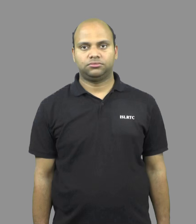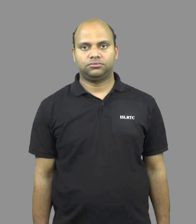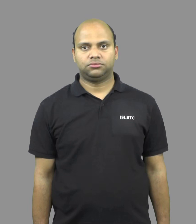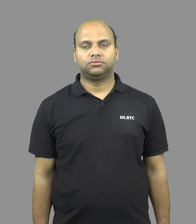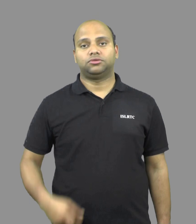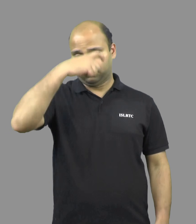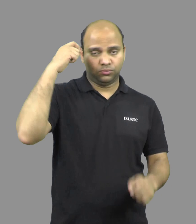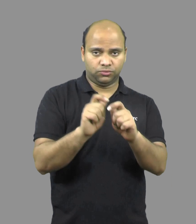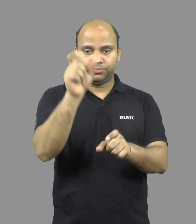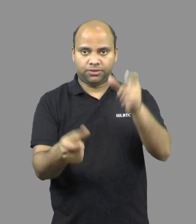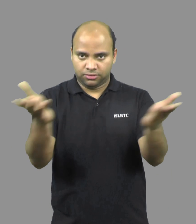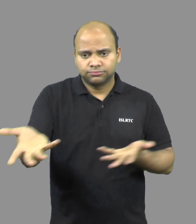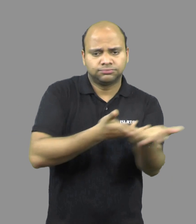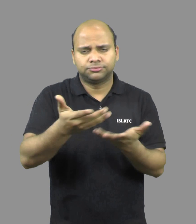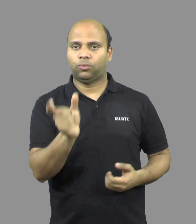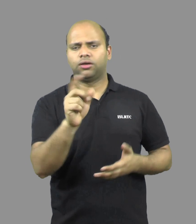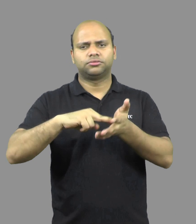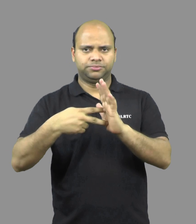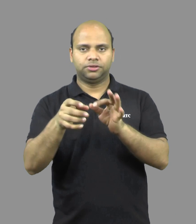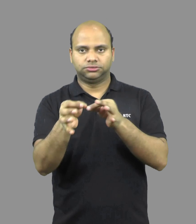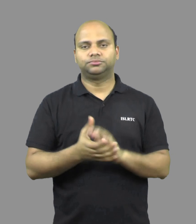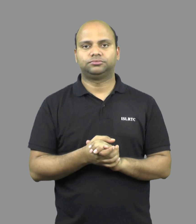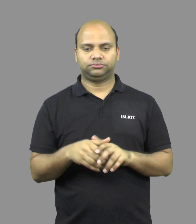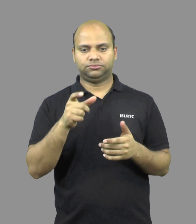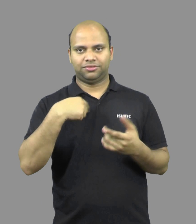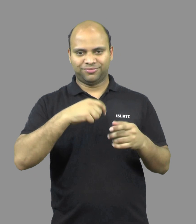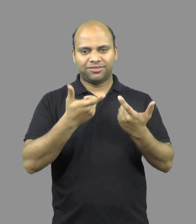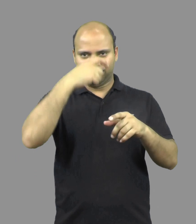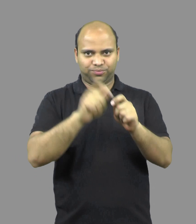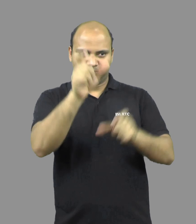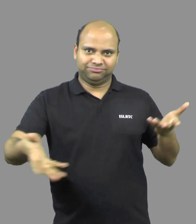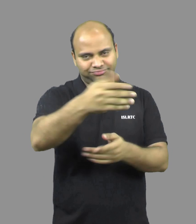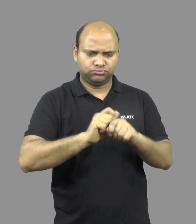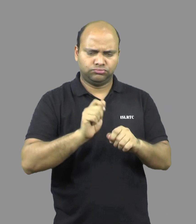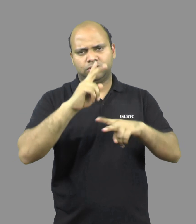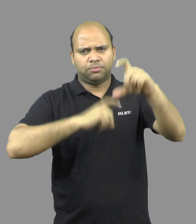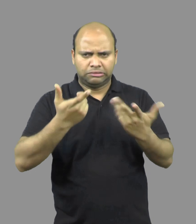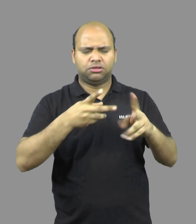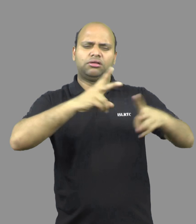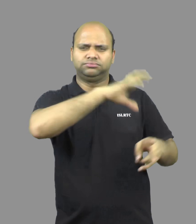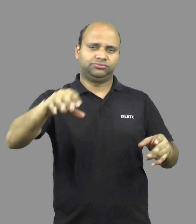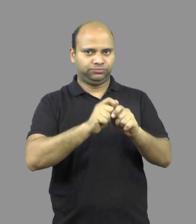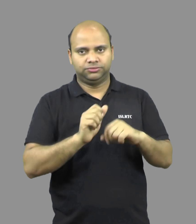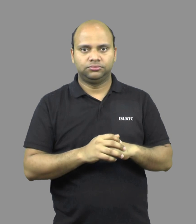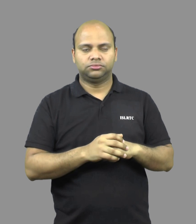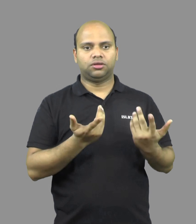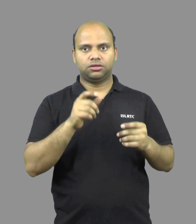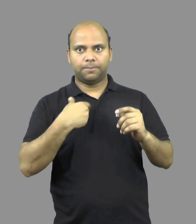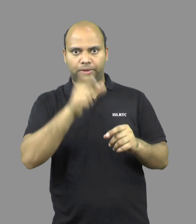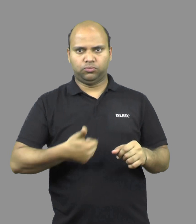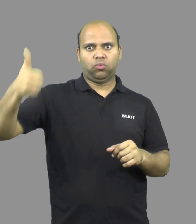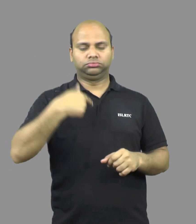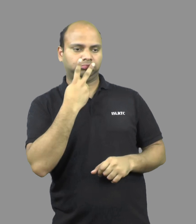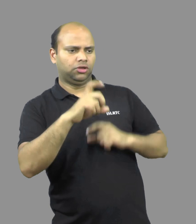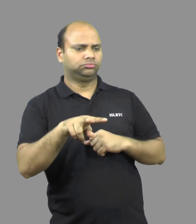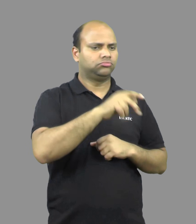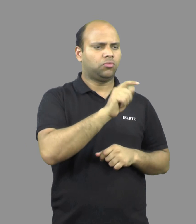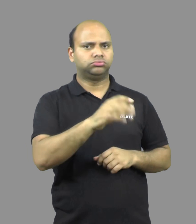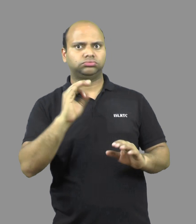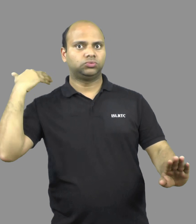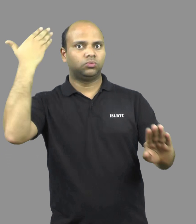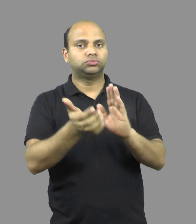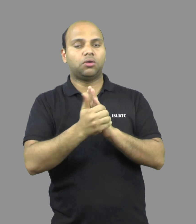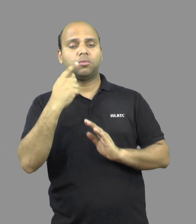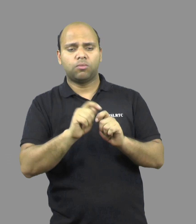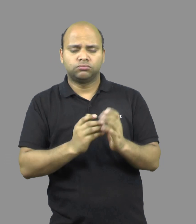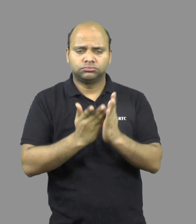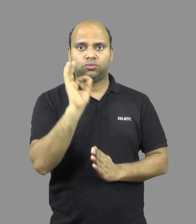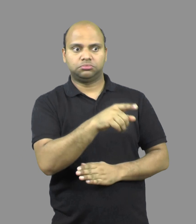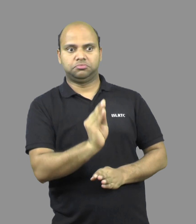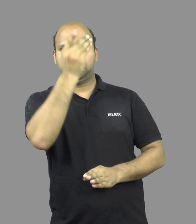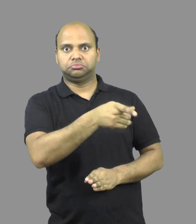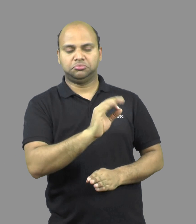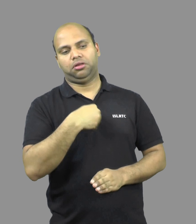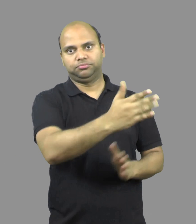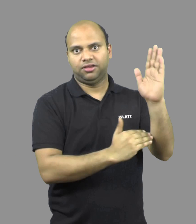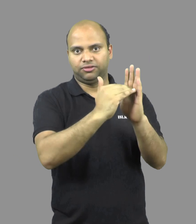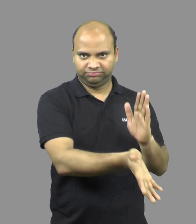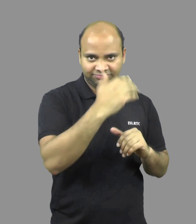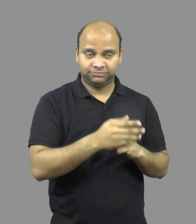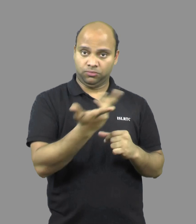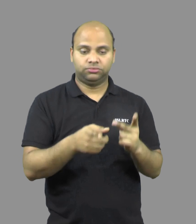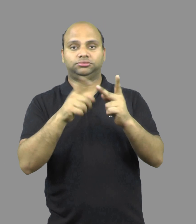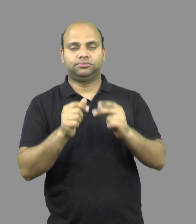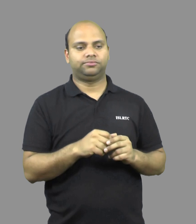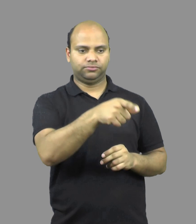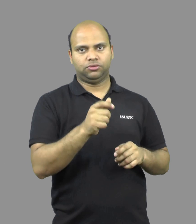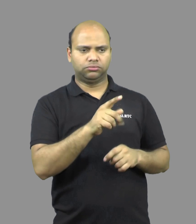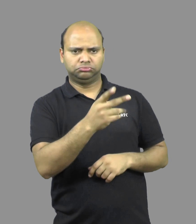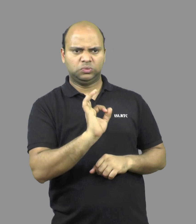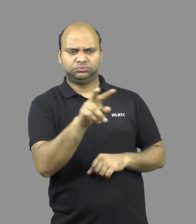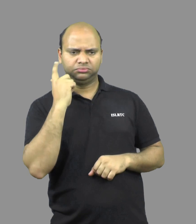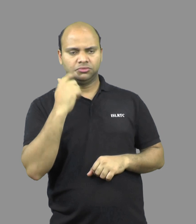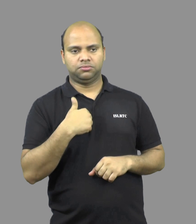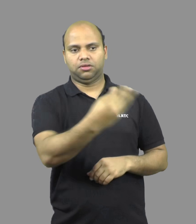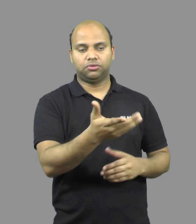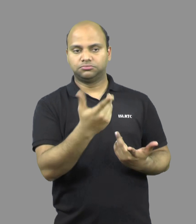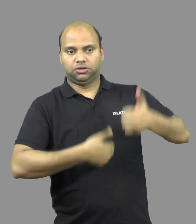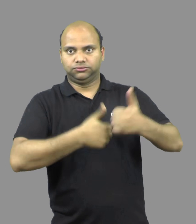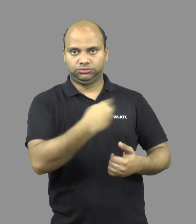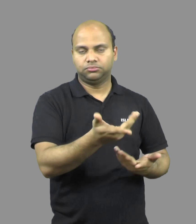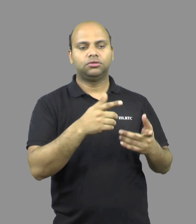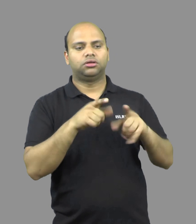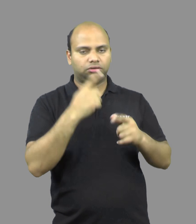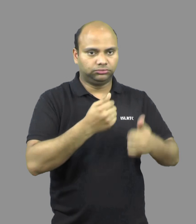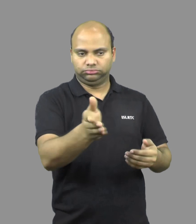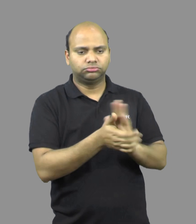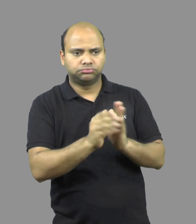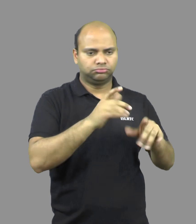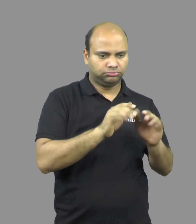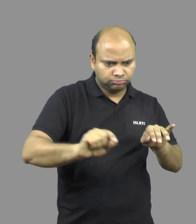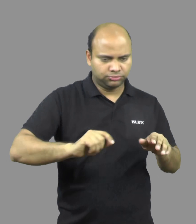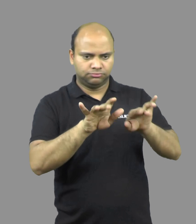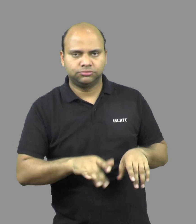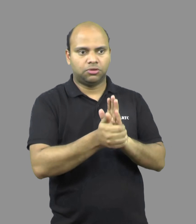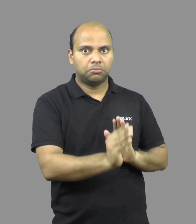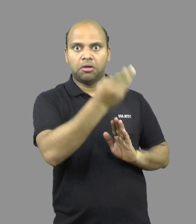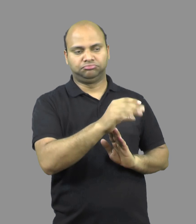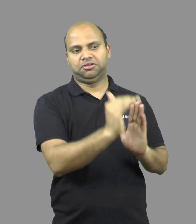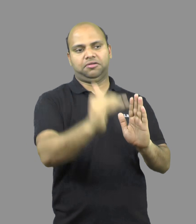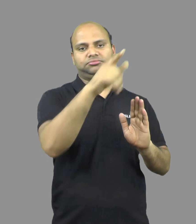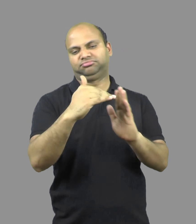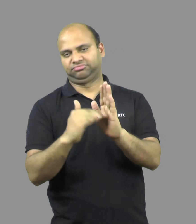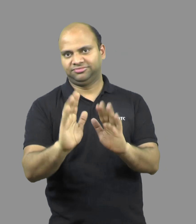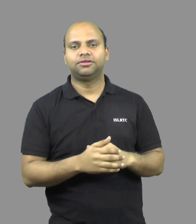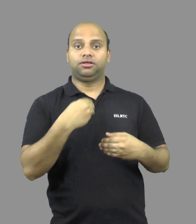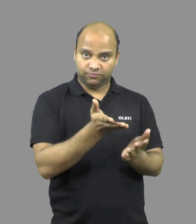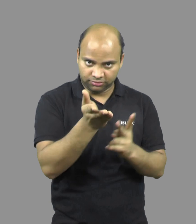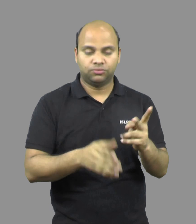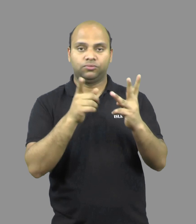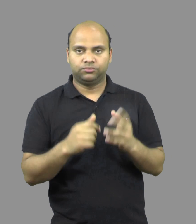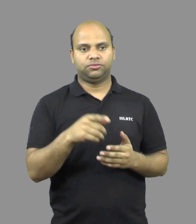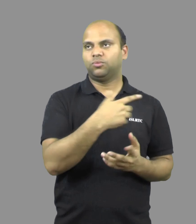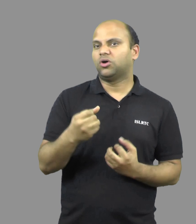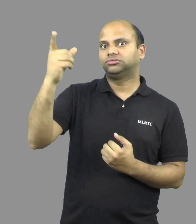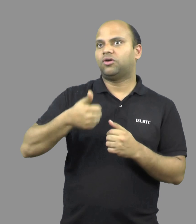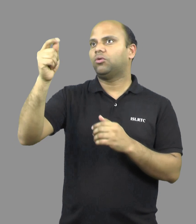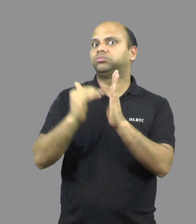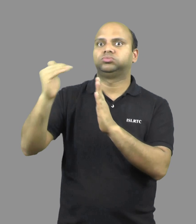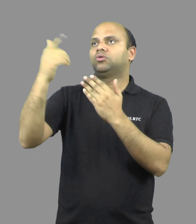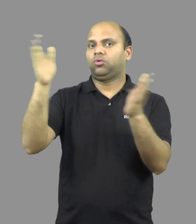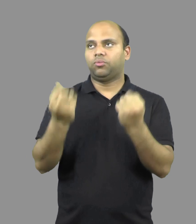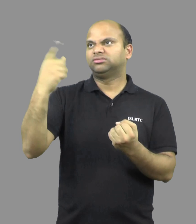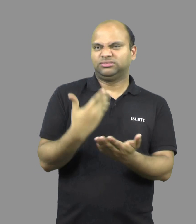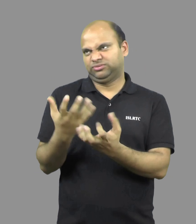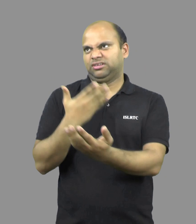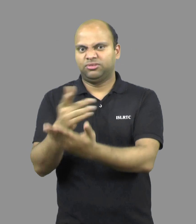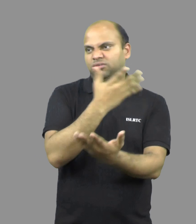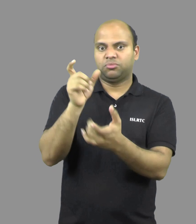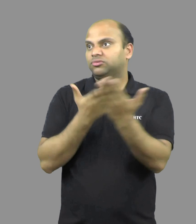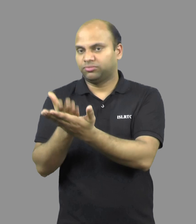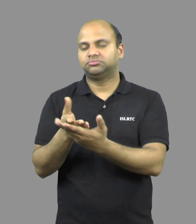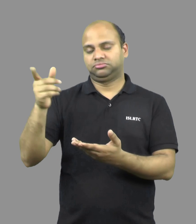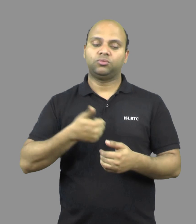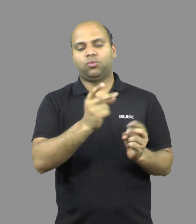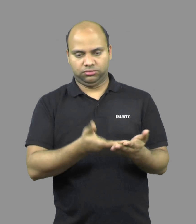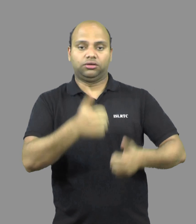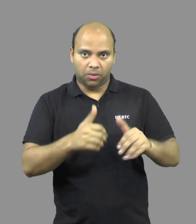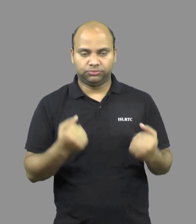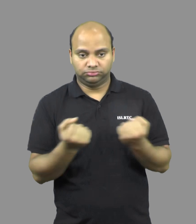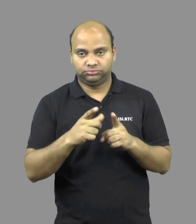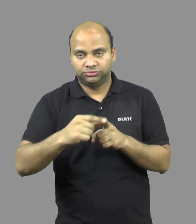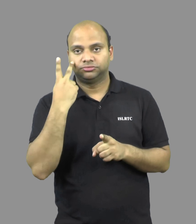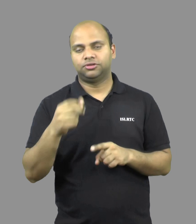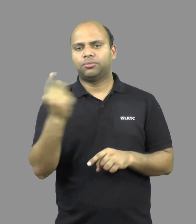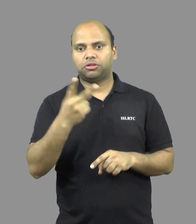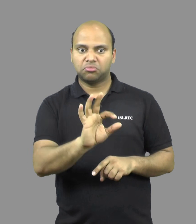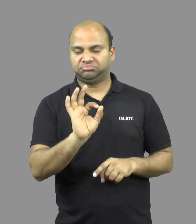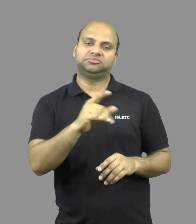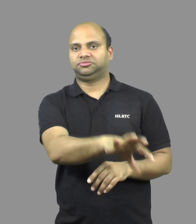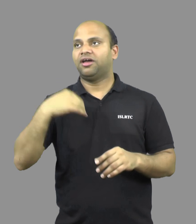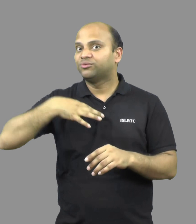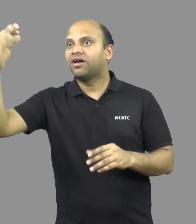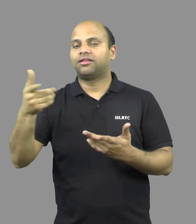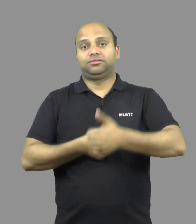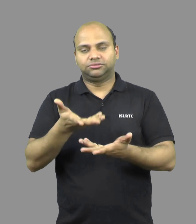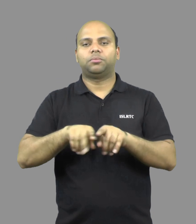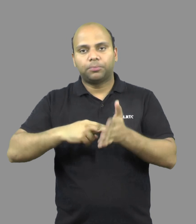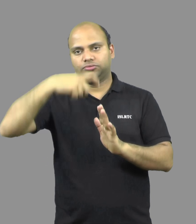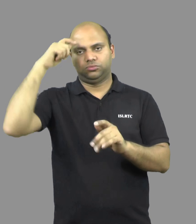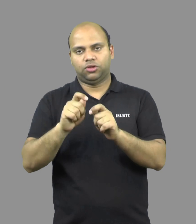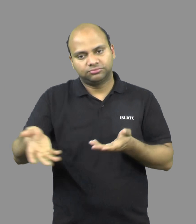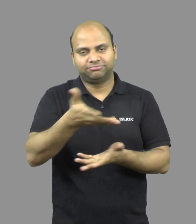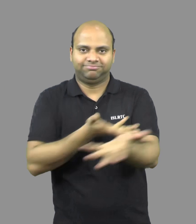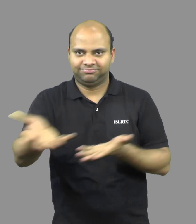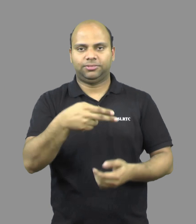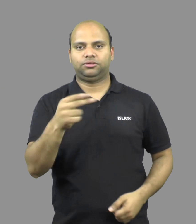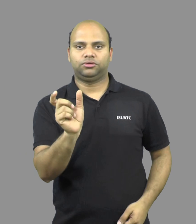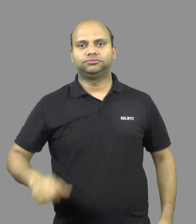Labour Market